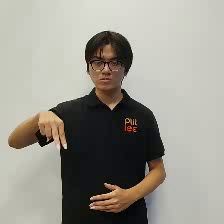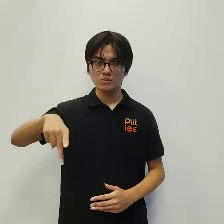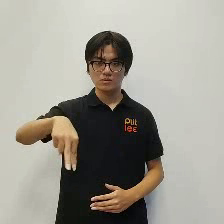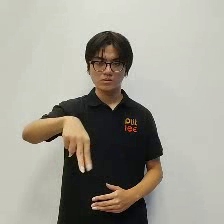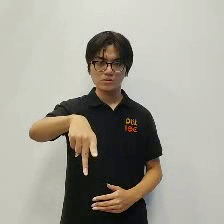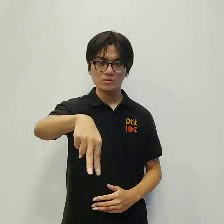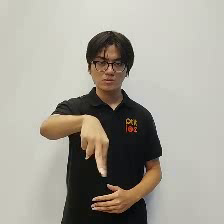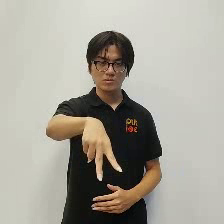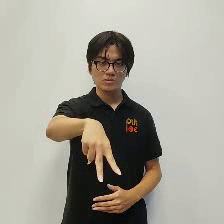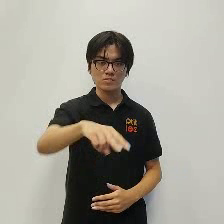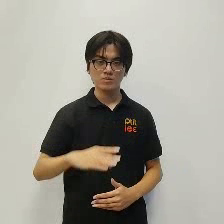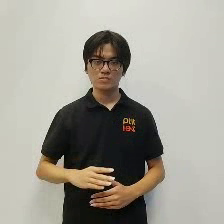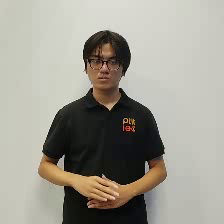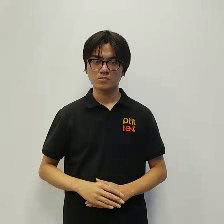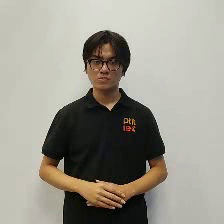Đi